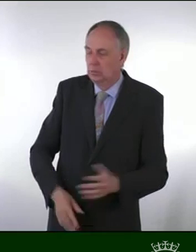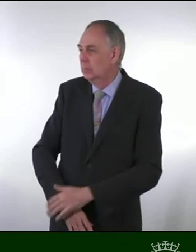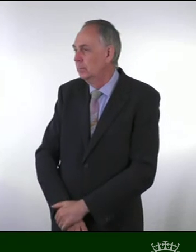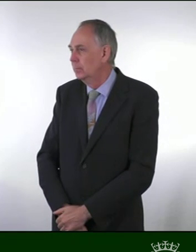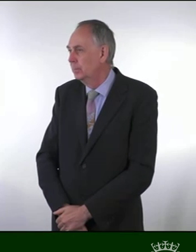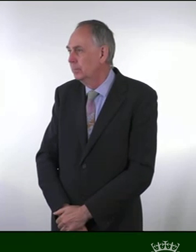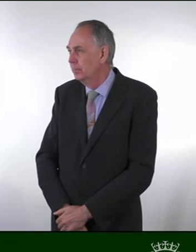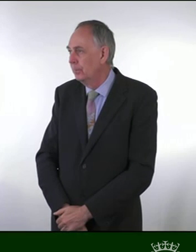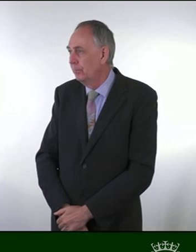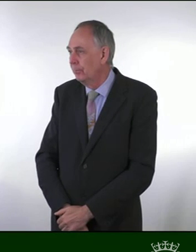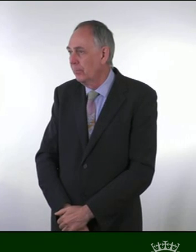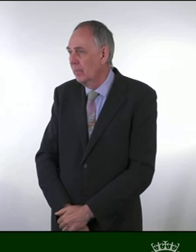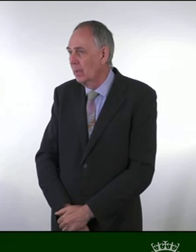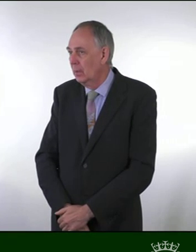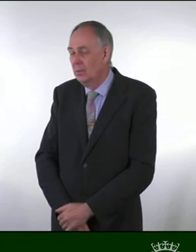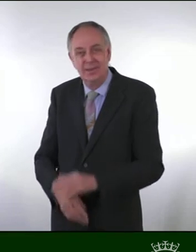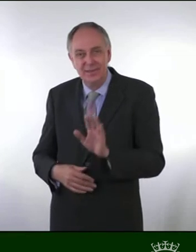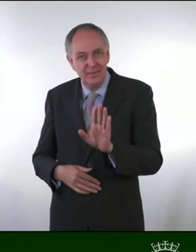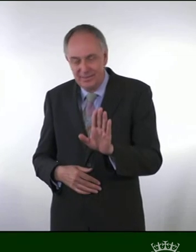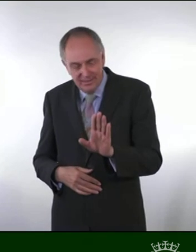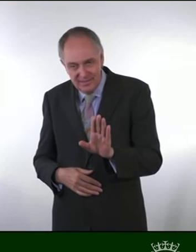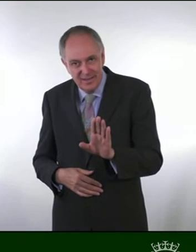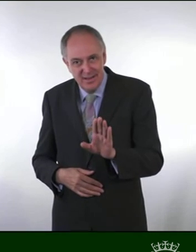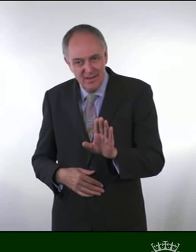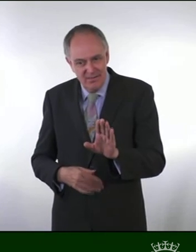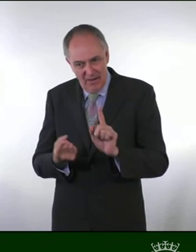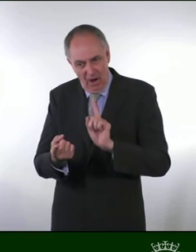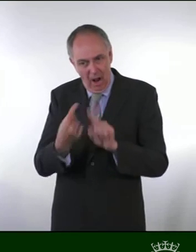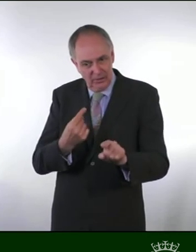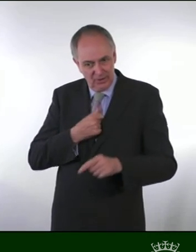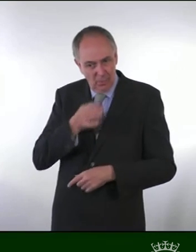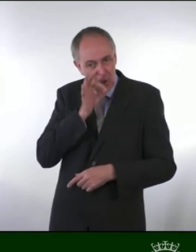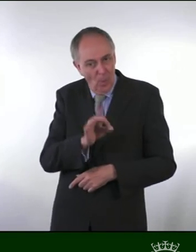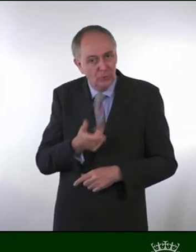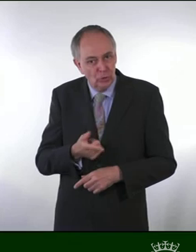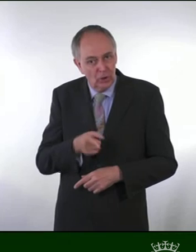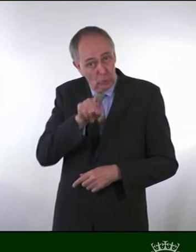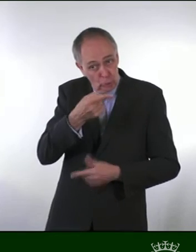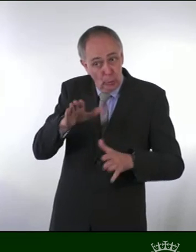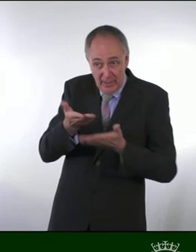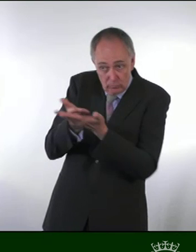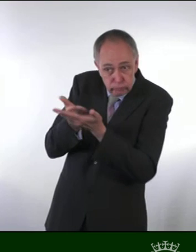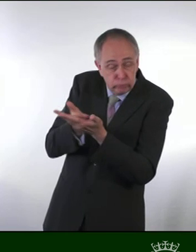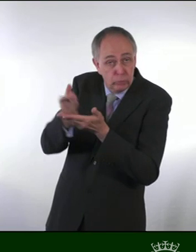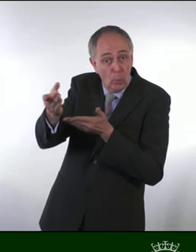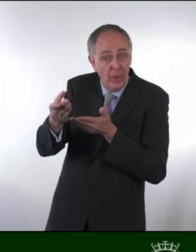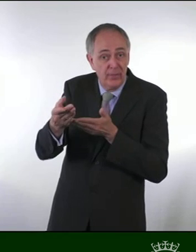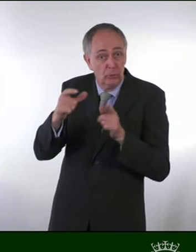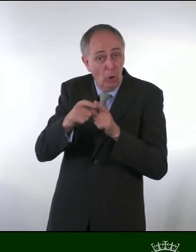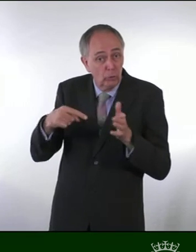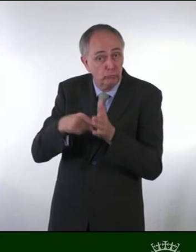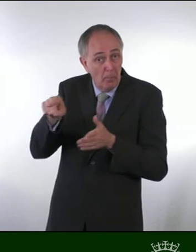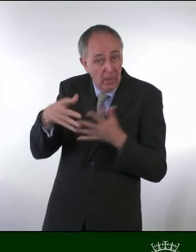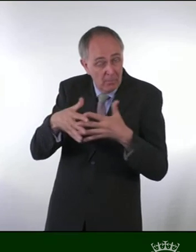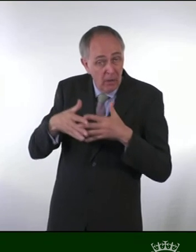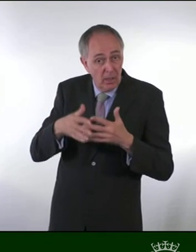I am afraid the Prime Minister did not answer the question of what representations he has made to his friend Donald Trump.